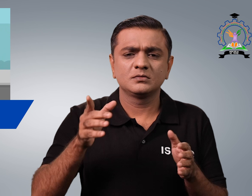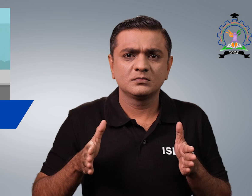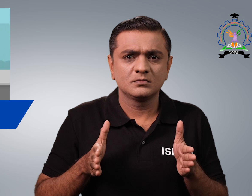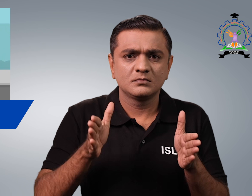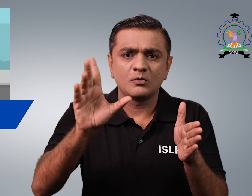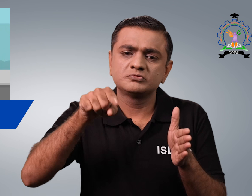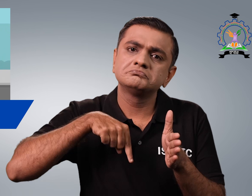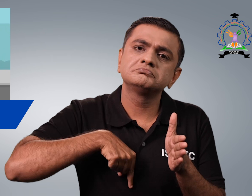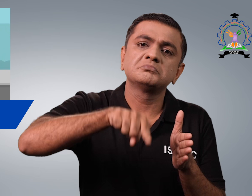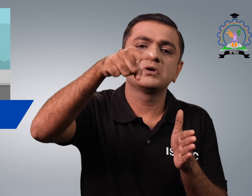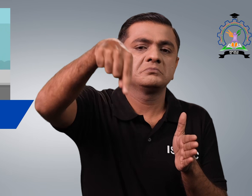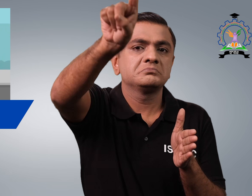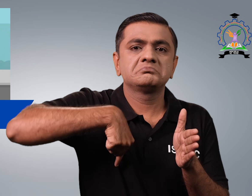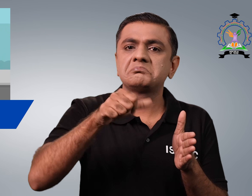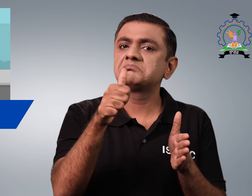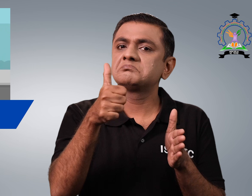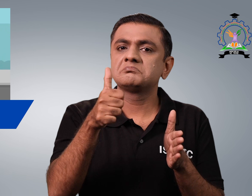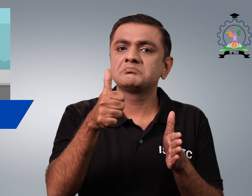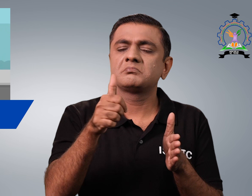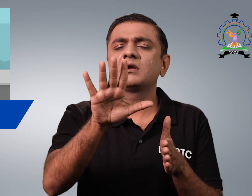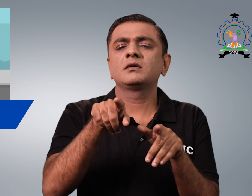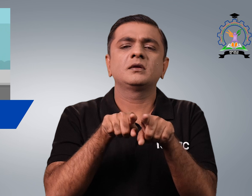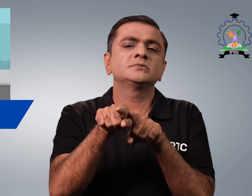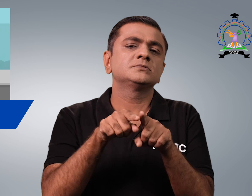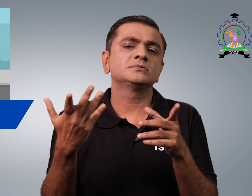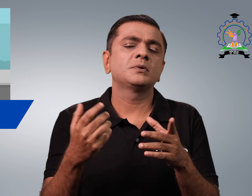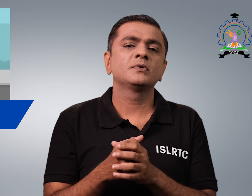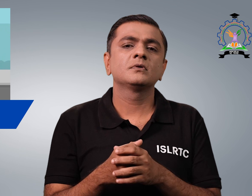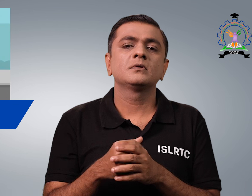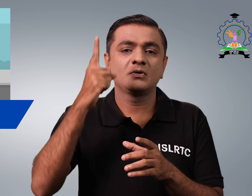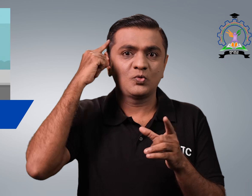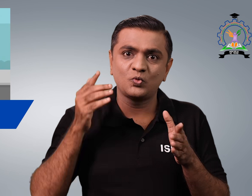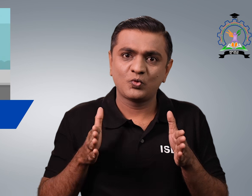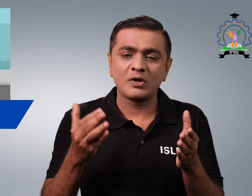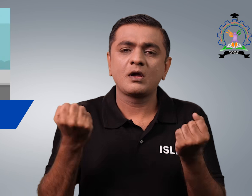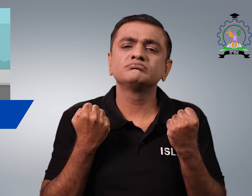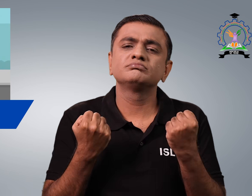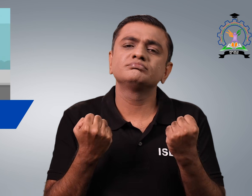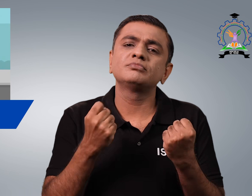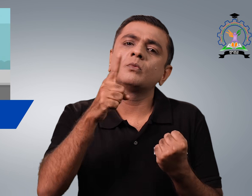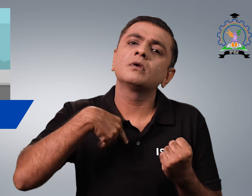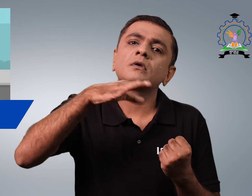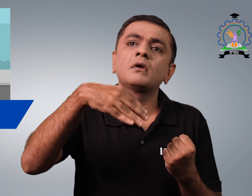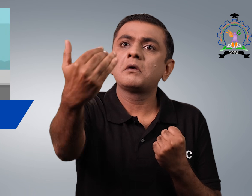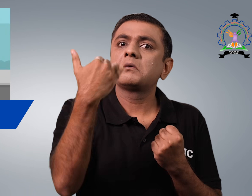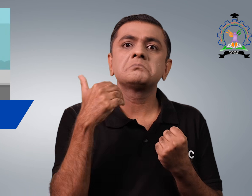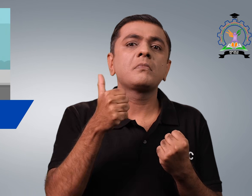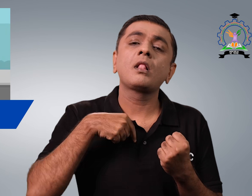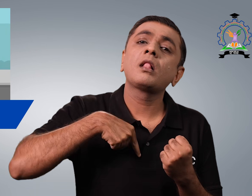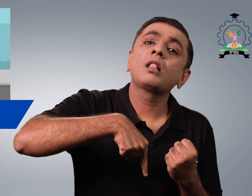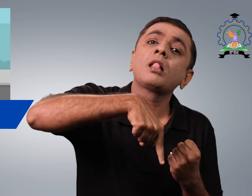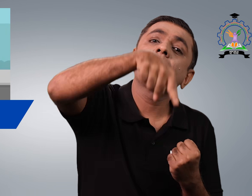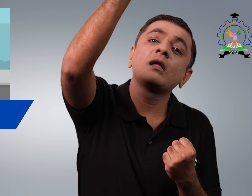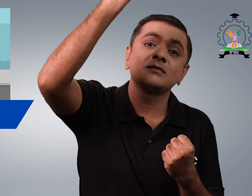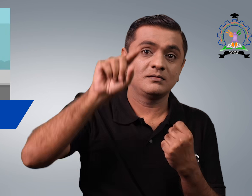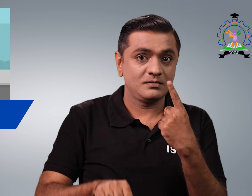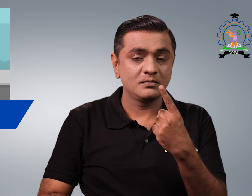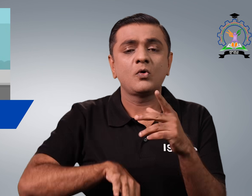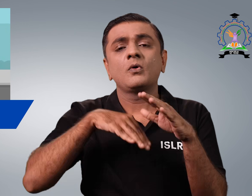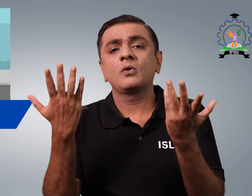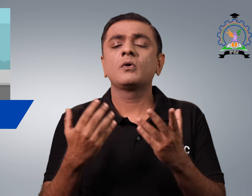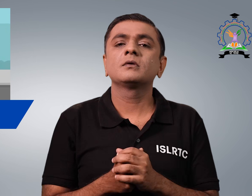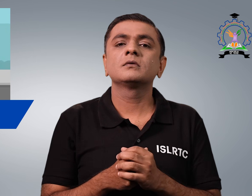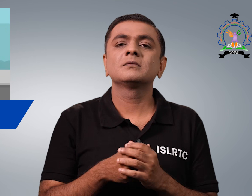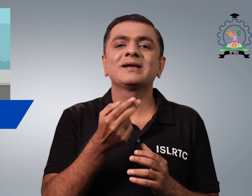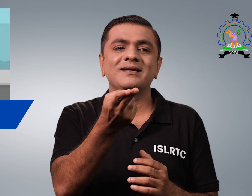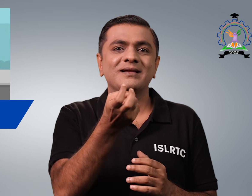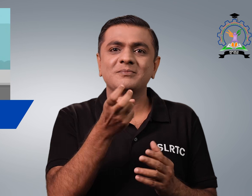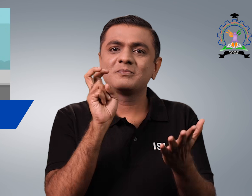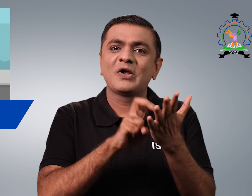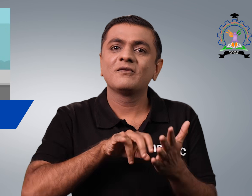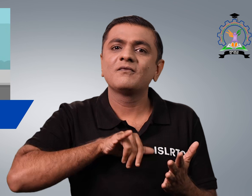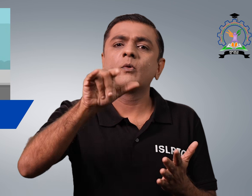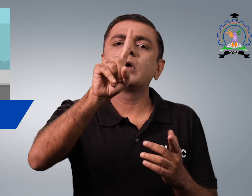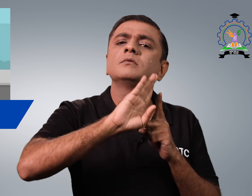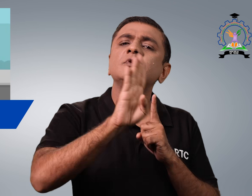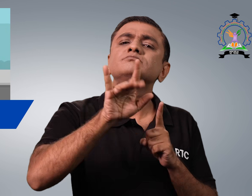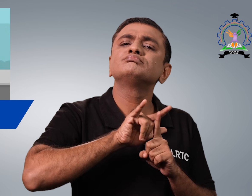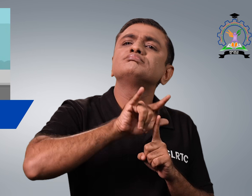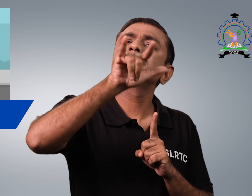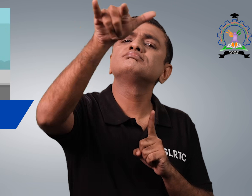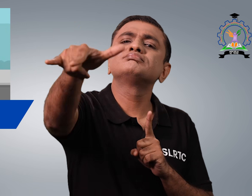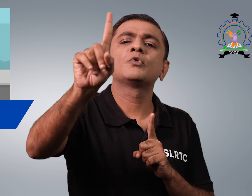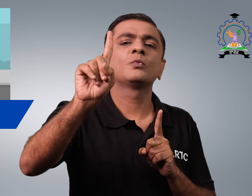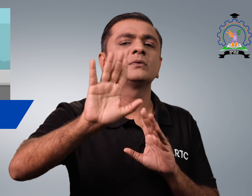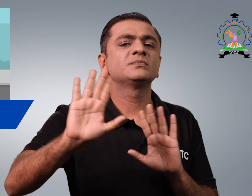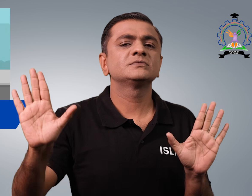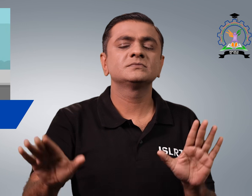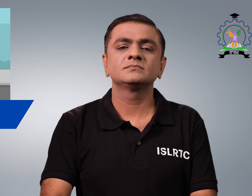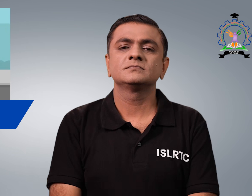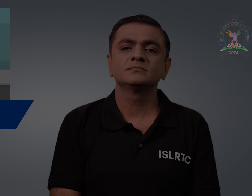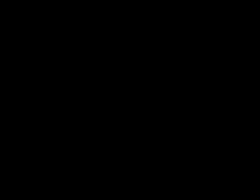It refers movement being permitted in only a single direction, without return. For example, on a one way road, vehicles move only in a single direction and not from the opposite direction. Or booking a flight ticket that is for travel in only one direction, without a return.